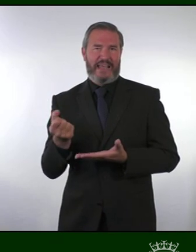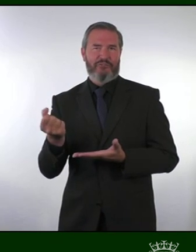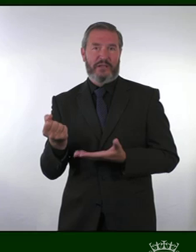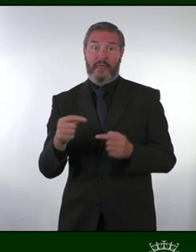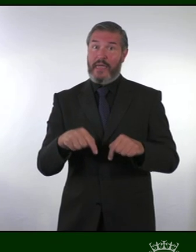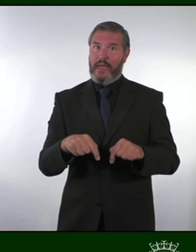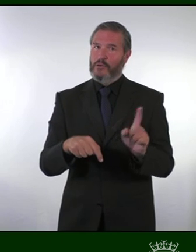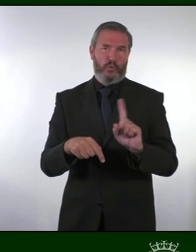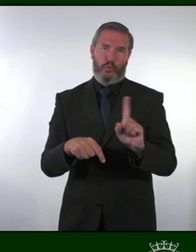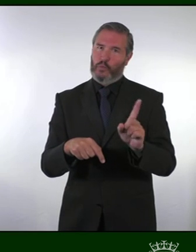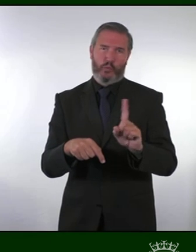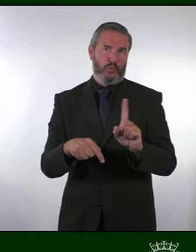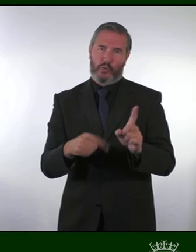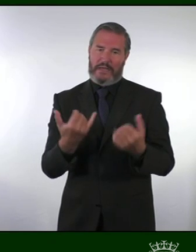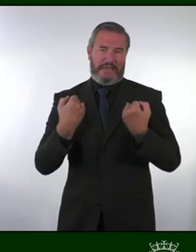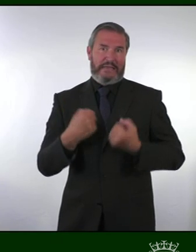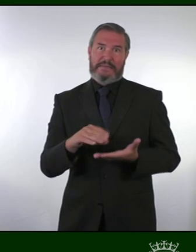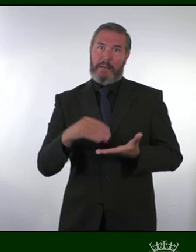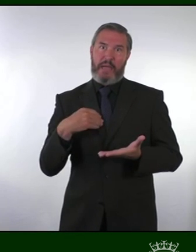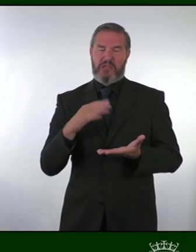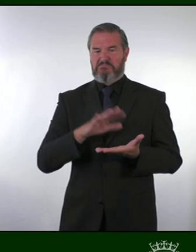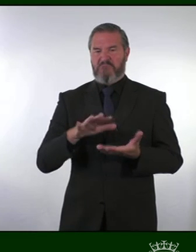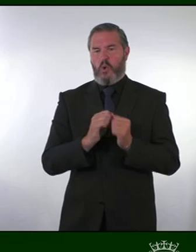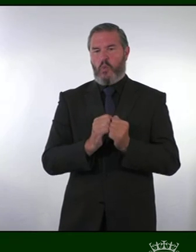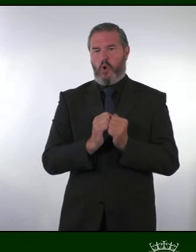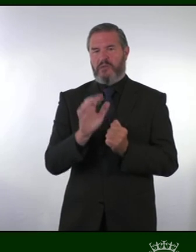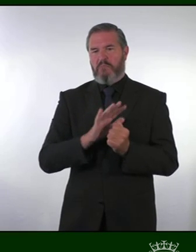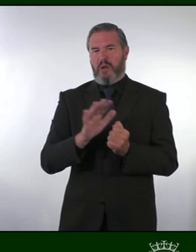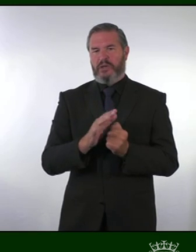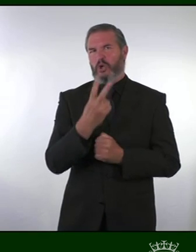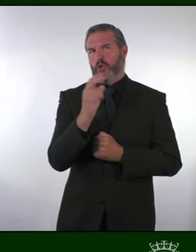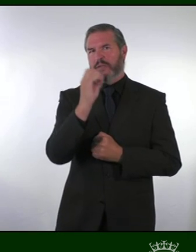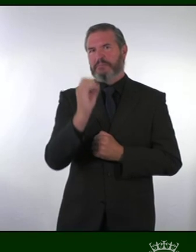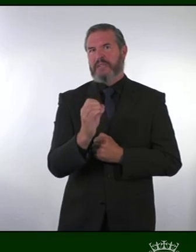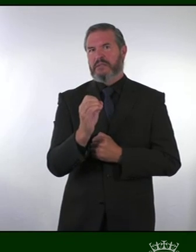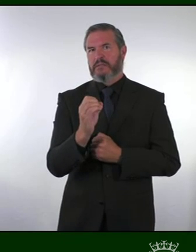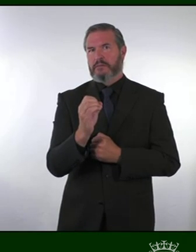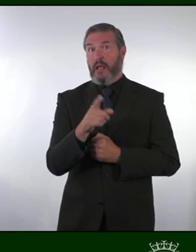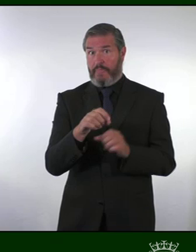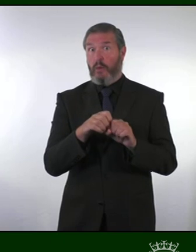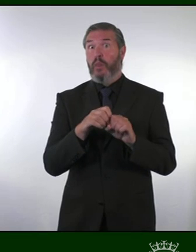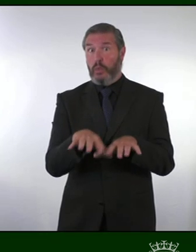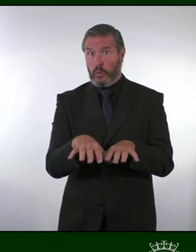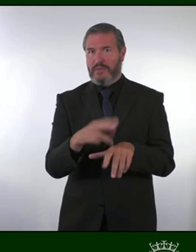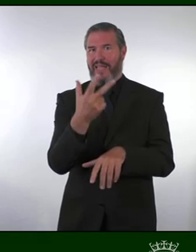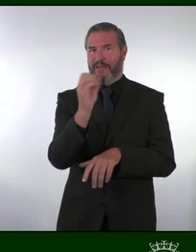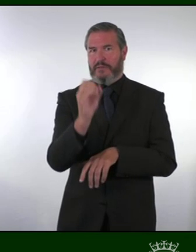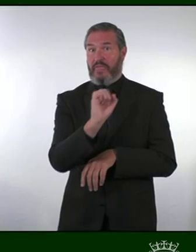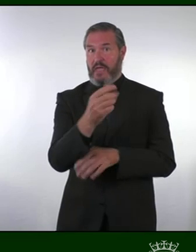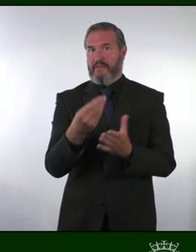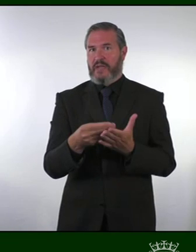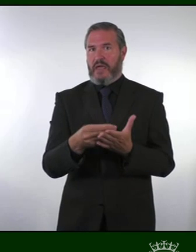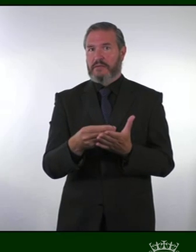Here, workers get sick pay worth on average perhaps 20% of their salary, so they lose 80% of their salary.